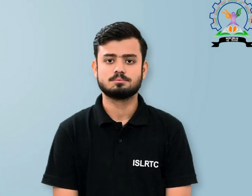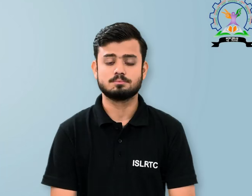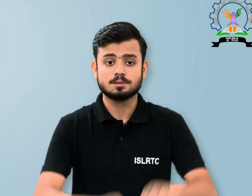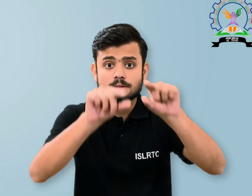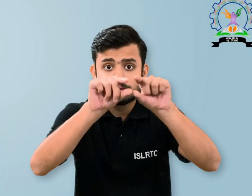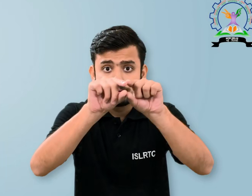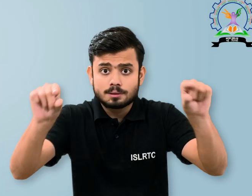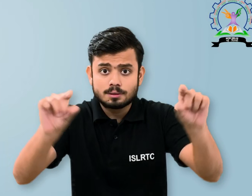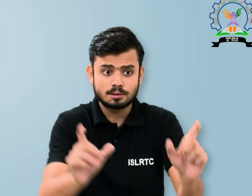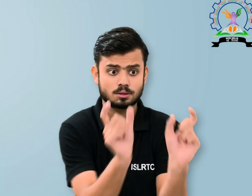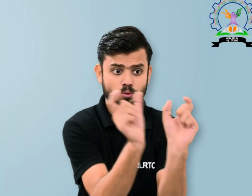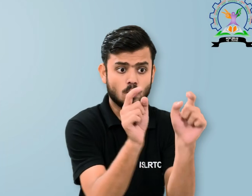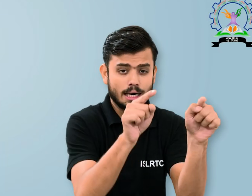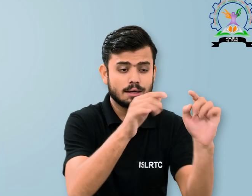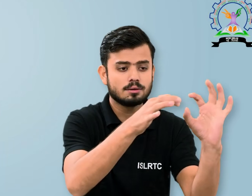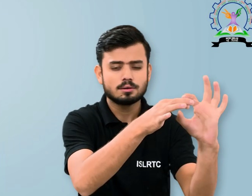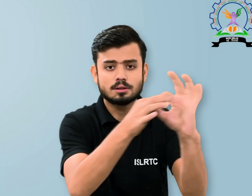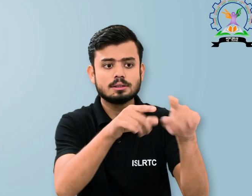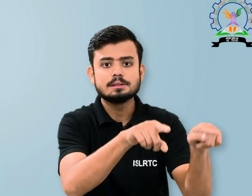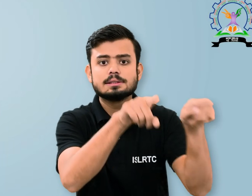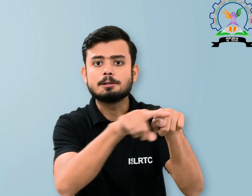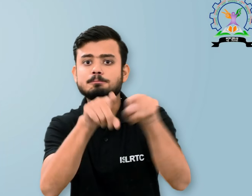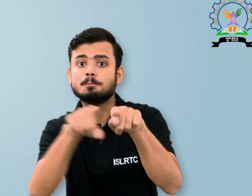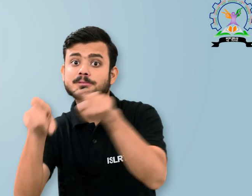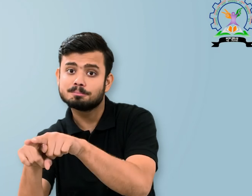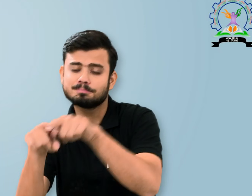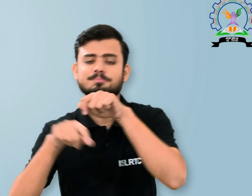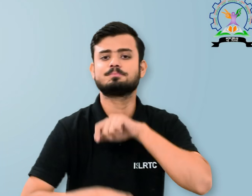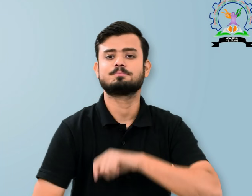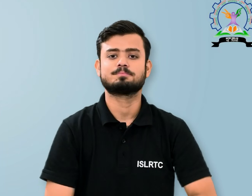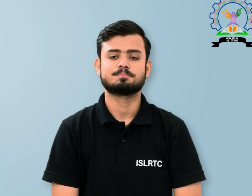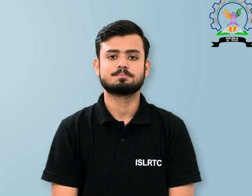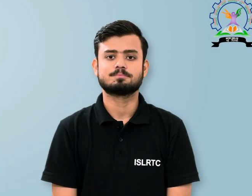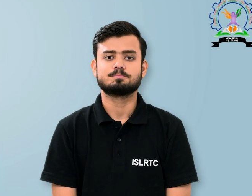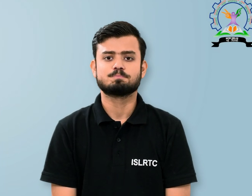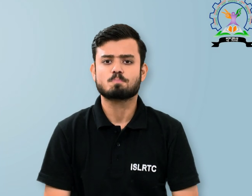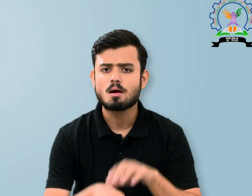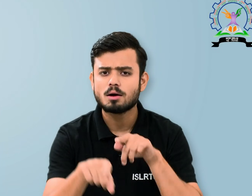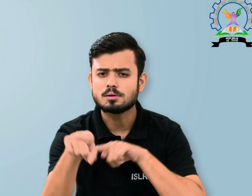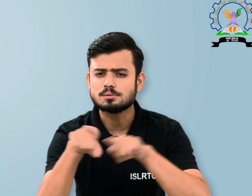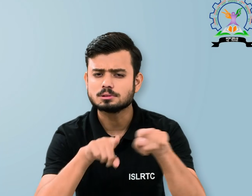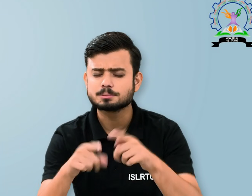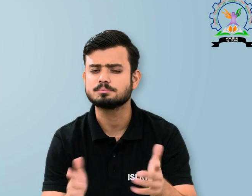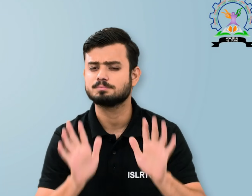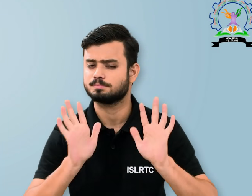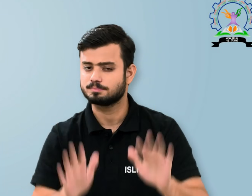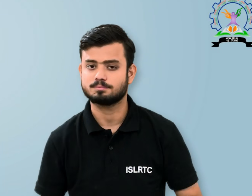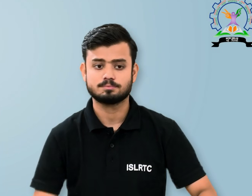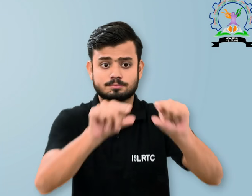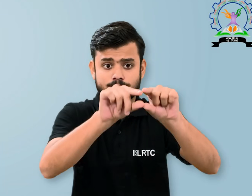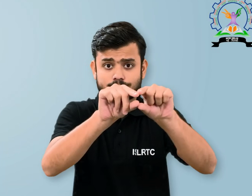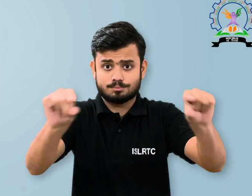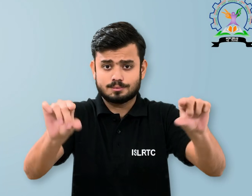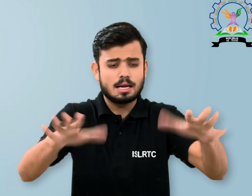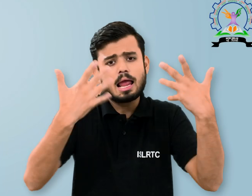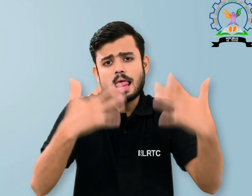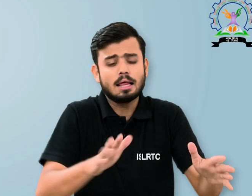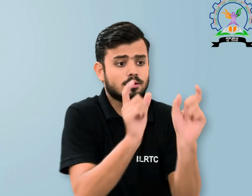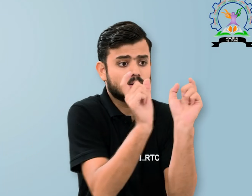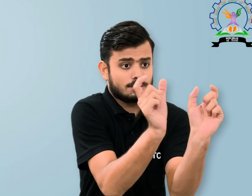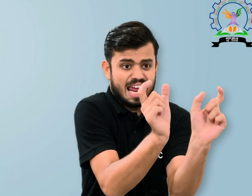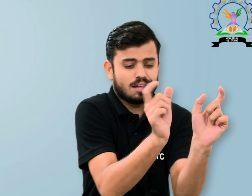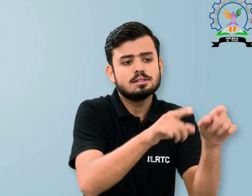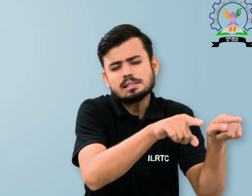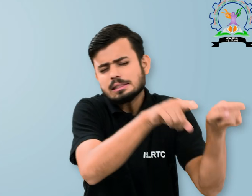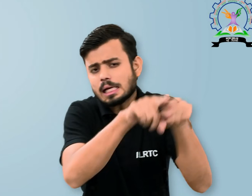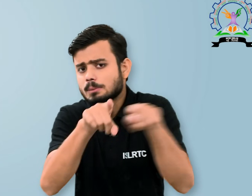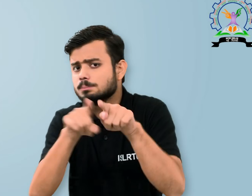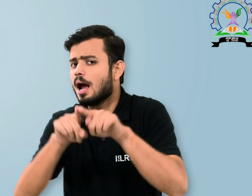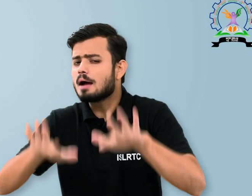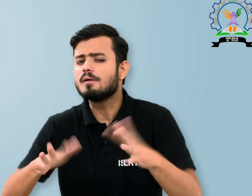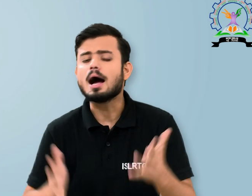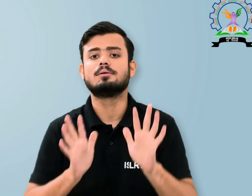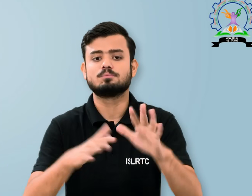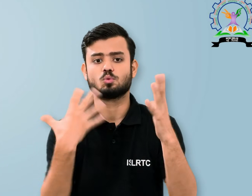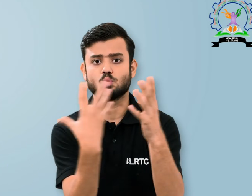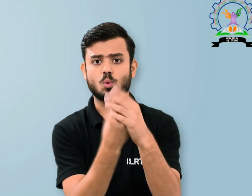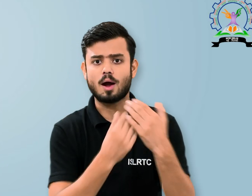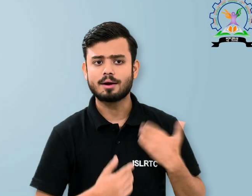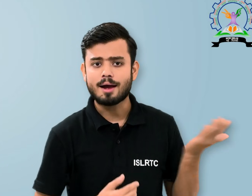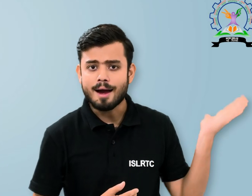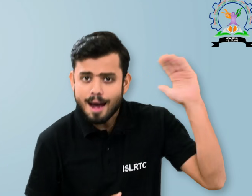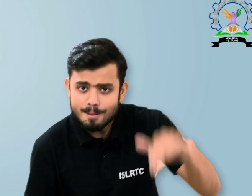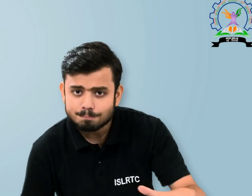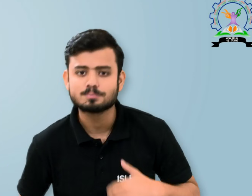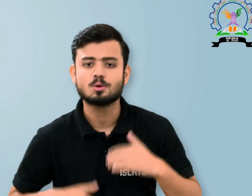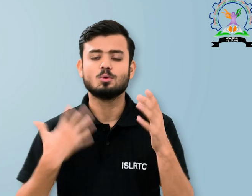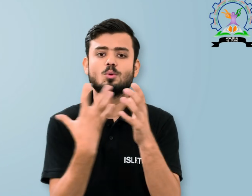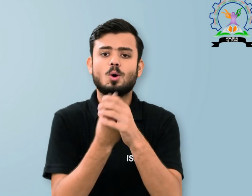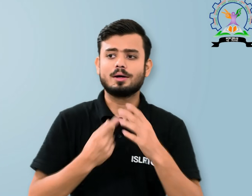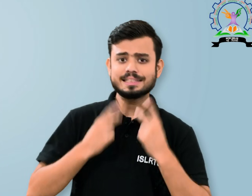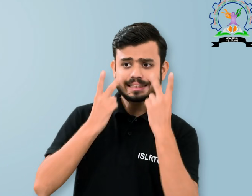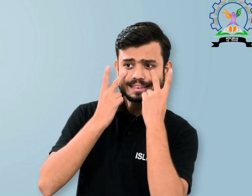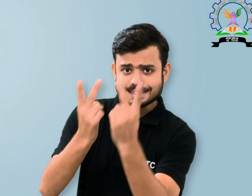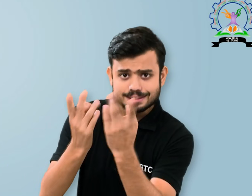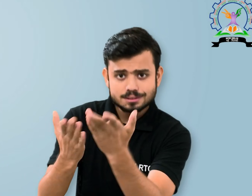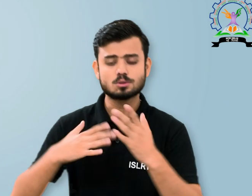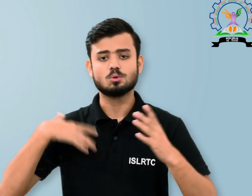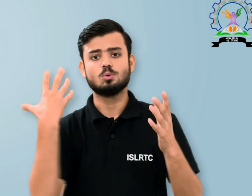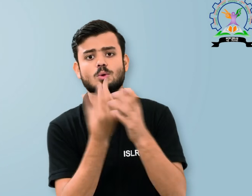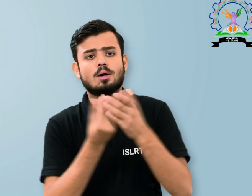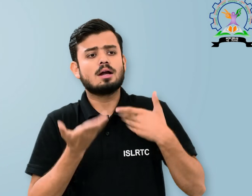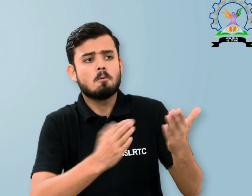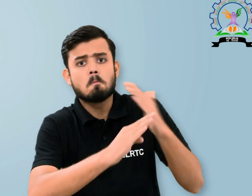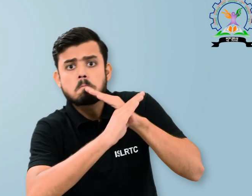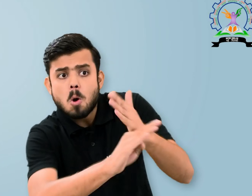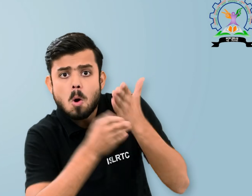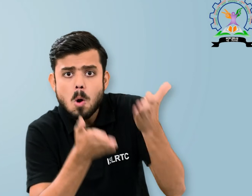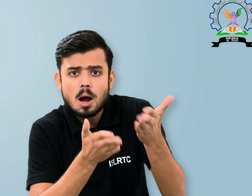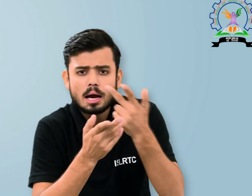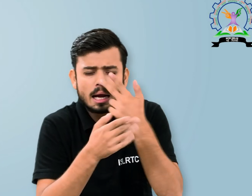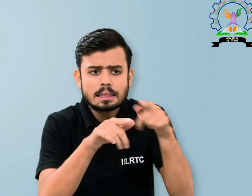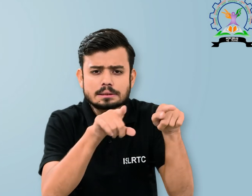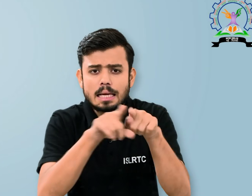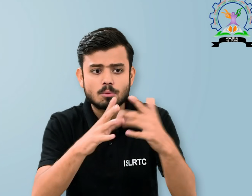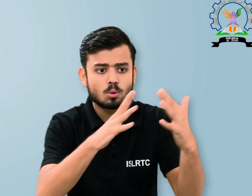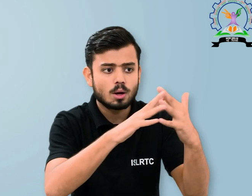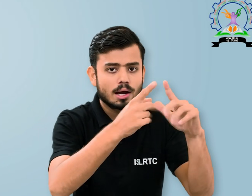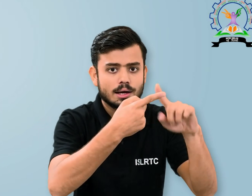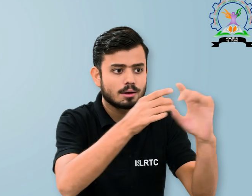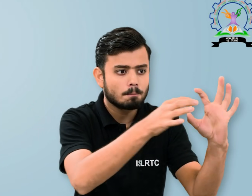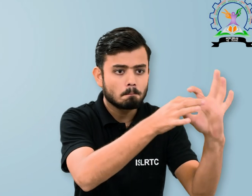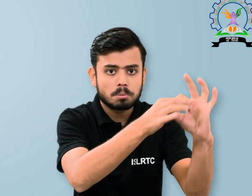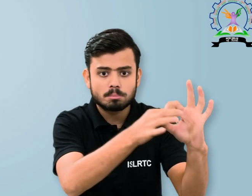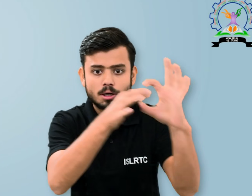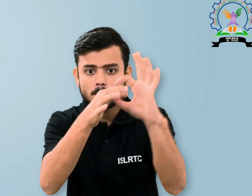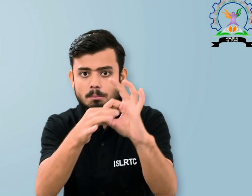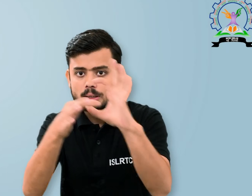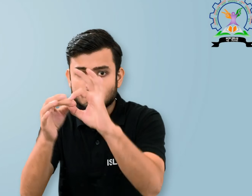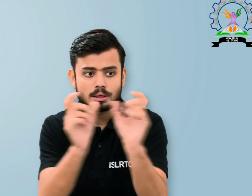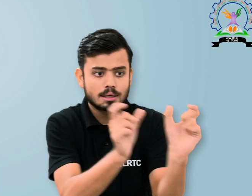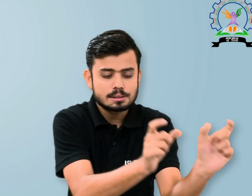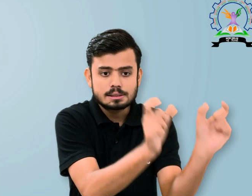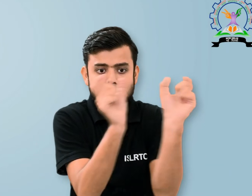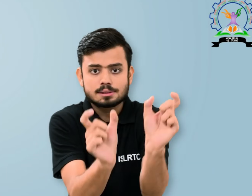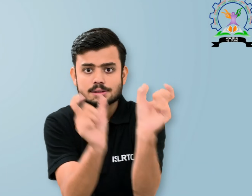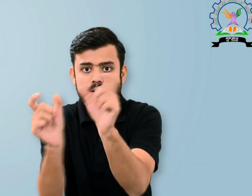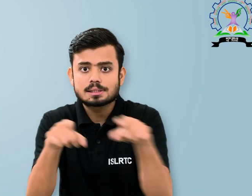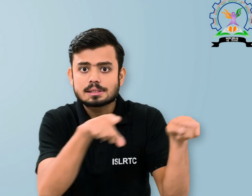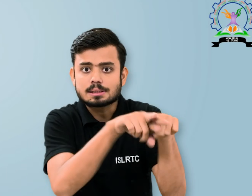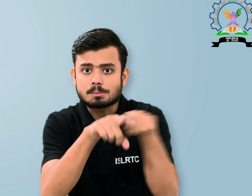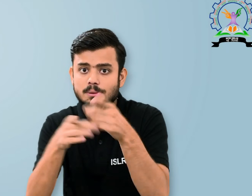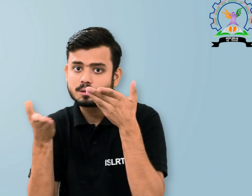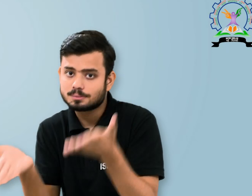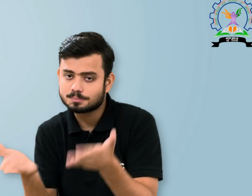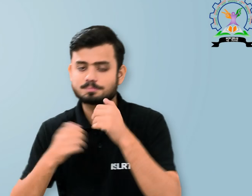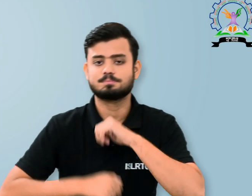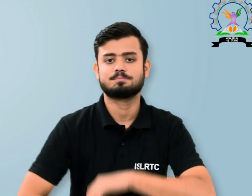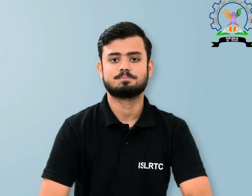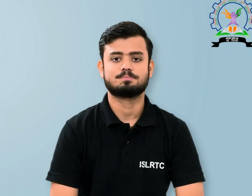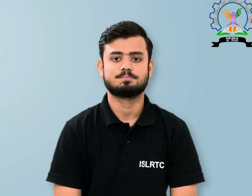Anaphora Anaphora is a rhetorical device that features the repetition of a word or phrase at the beginning of successive sentences, phrases, or clauses. For Example : "We came, we saw, we conquered.